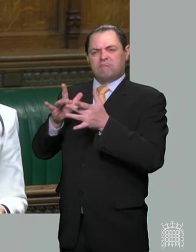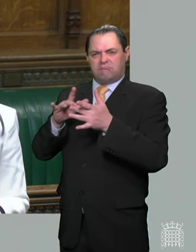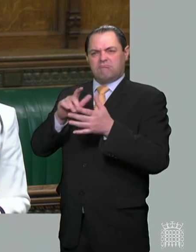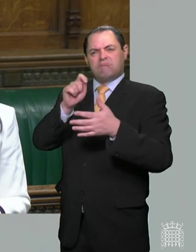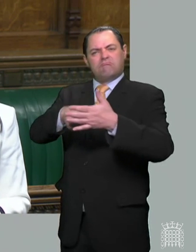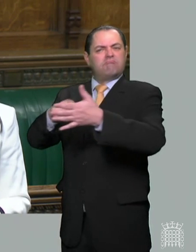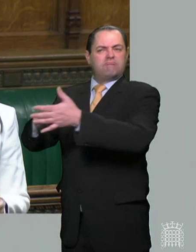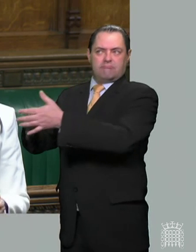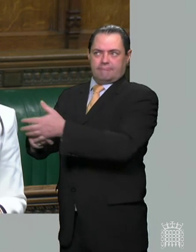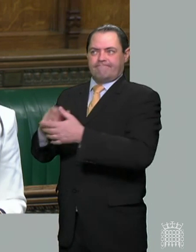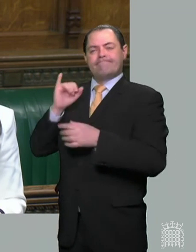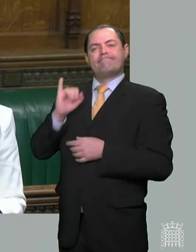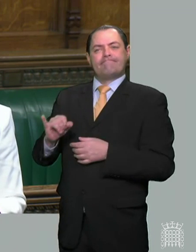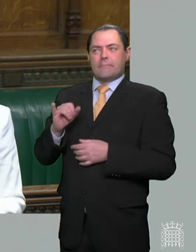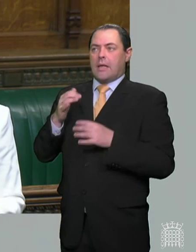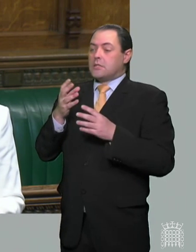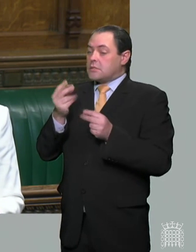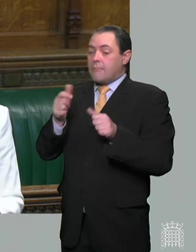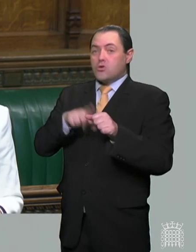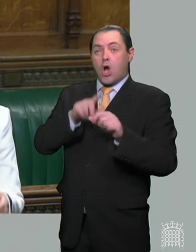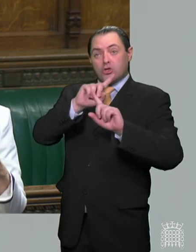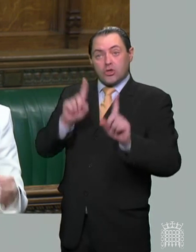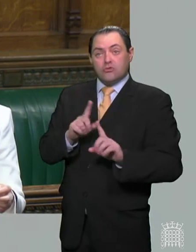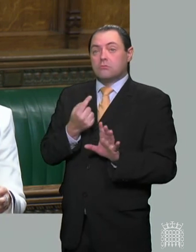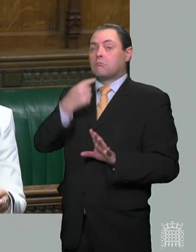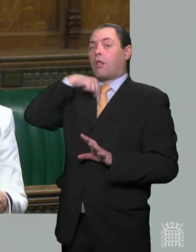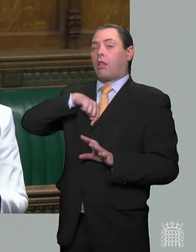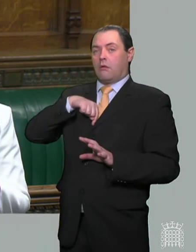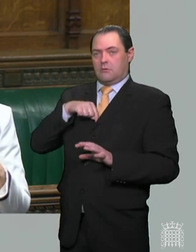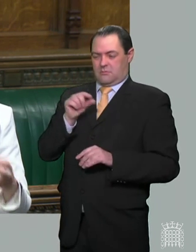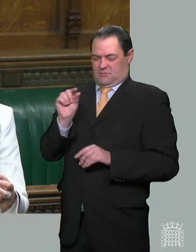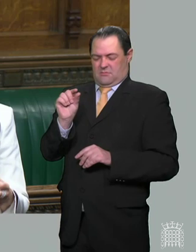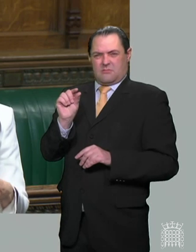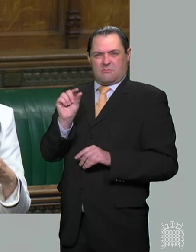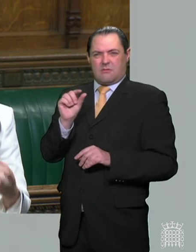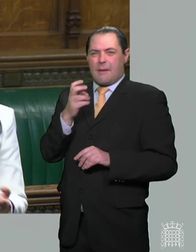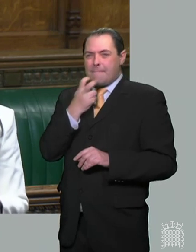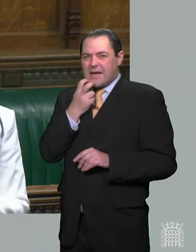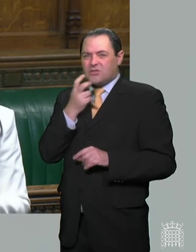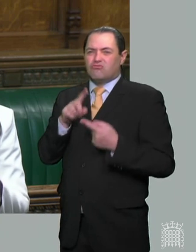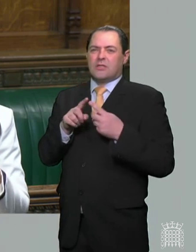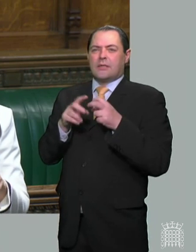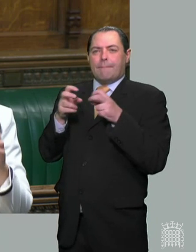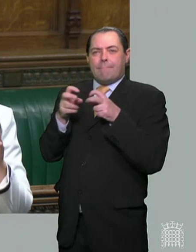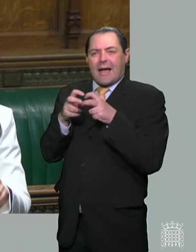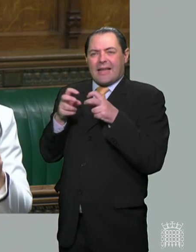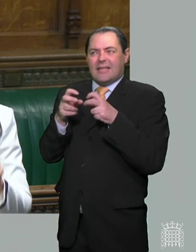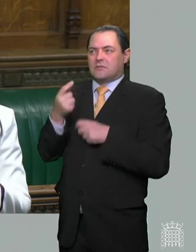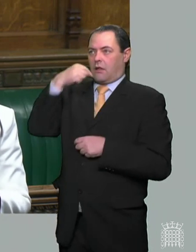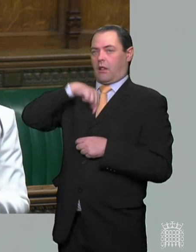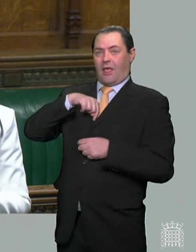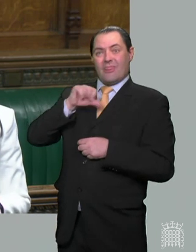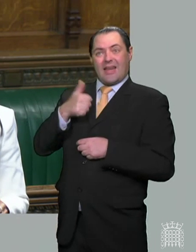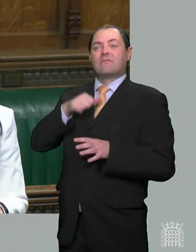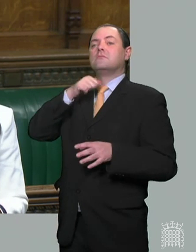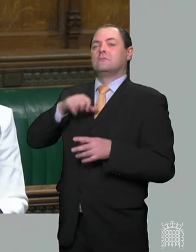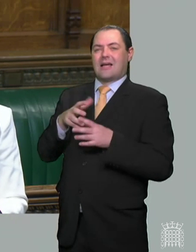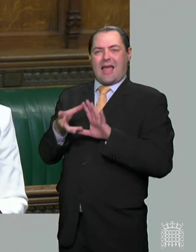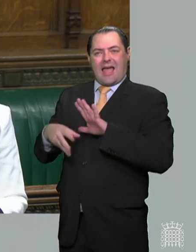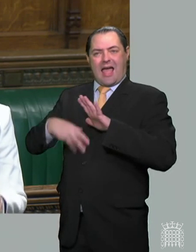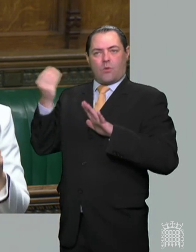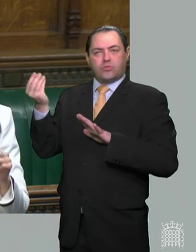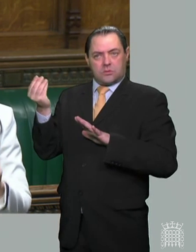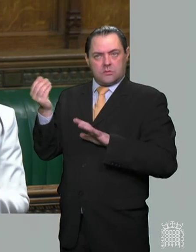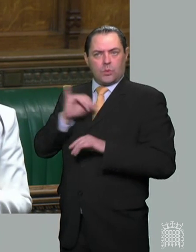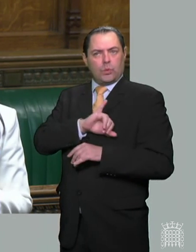There have, unfortunately, been incidents of young children swallowing small parts, such as batteries and magnets, that require invasive medical intervention.